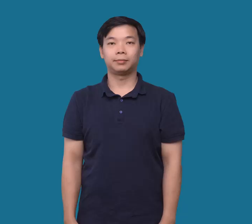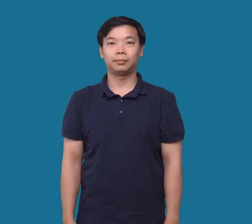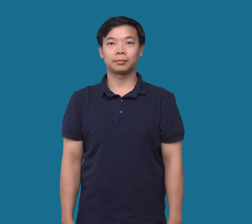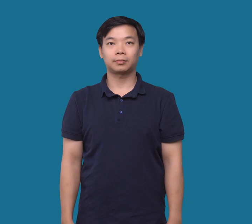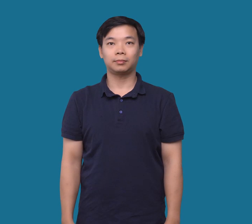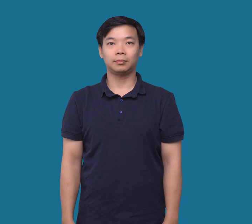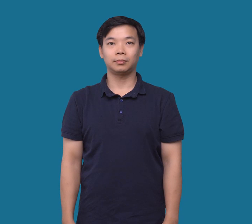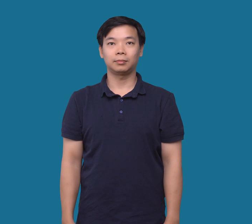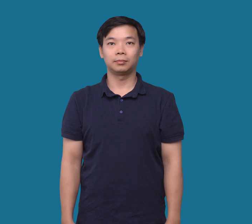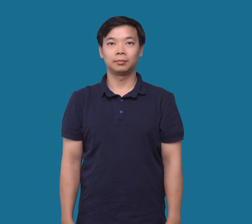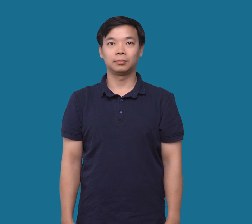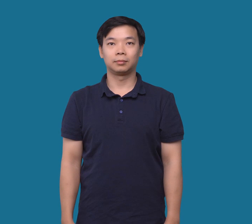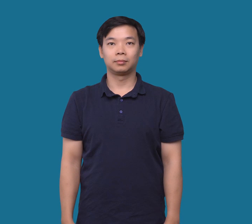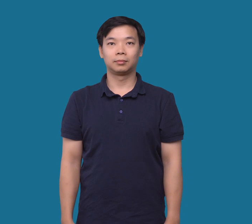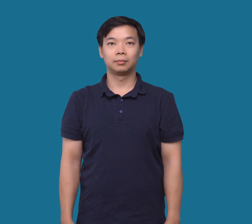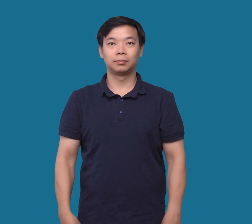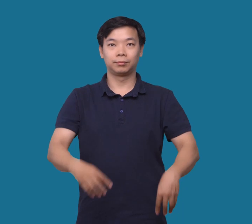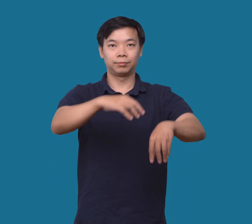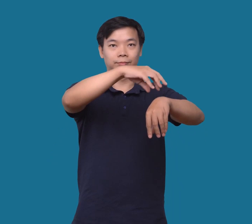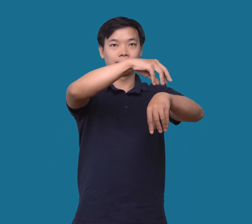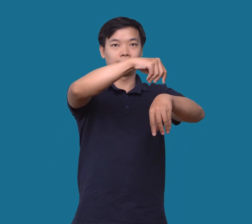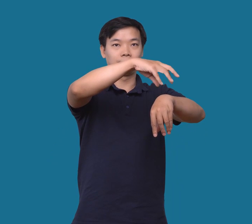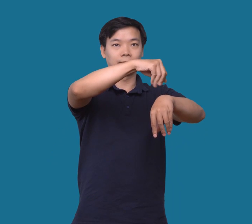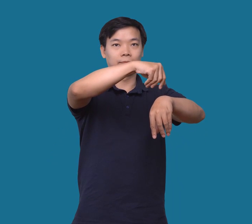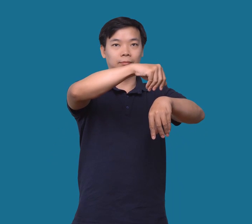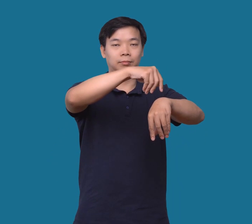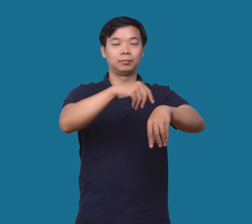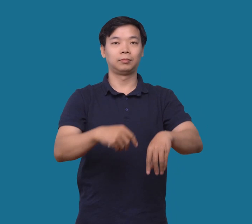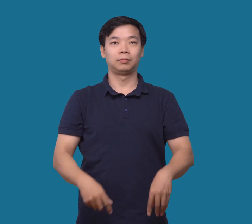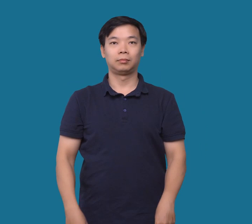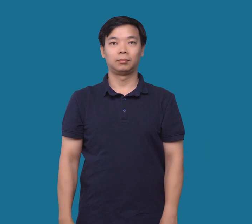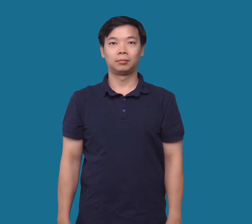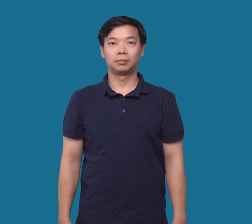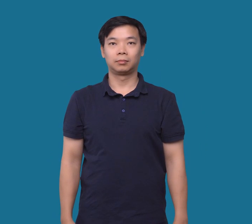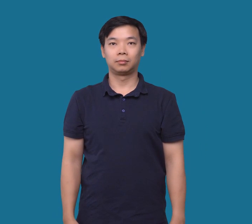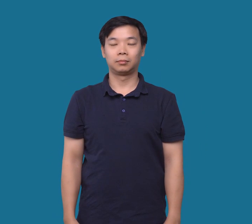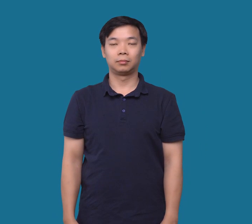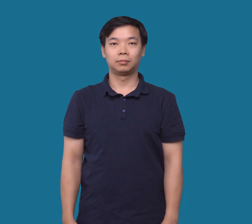vòi nước